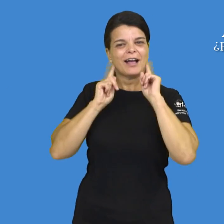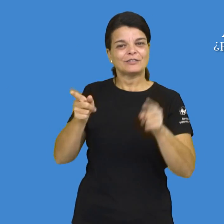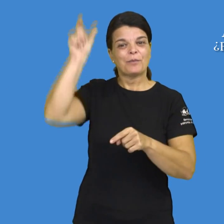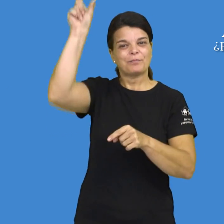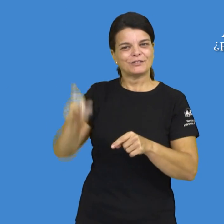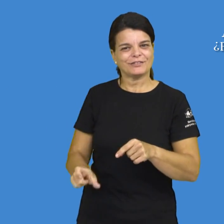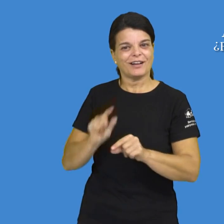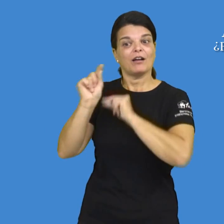persona